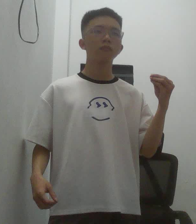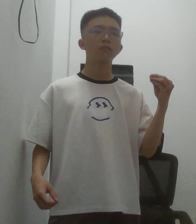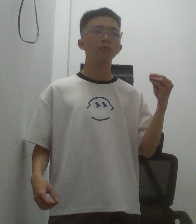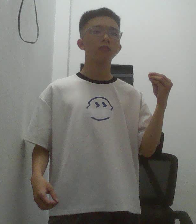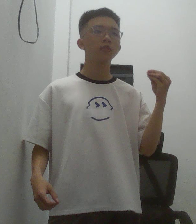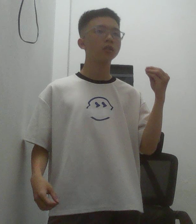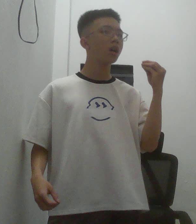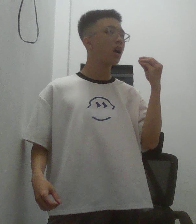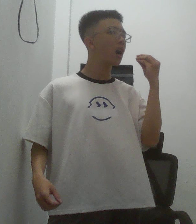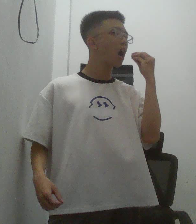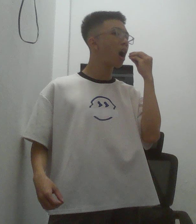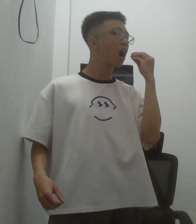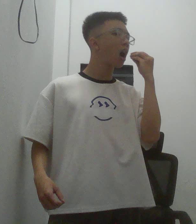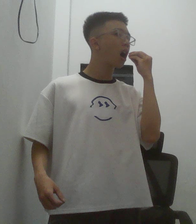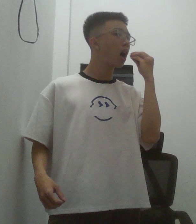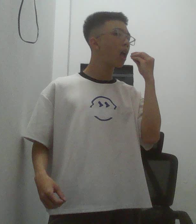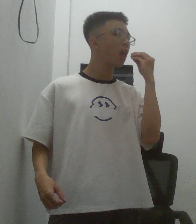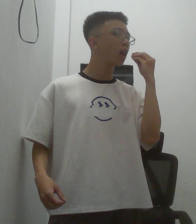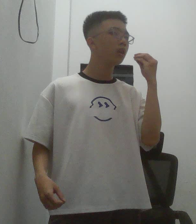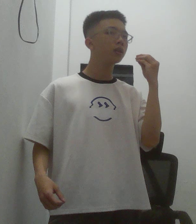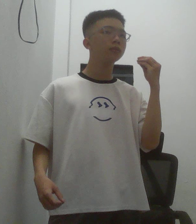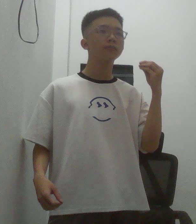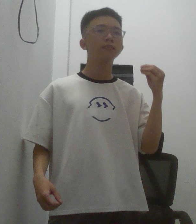an